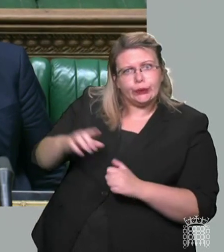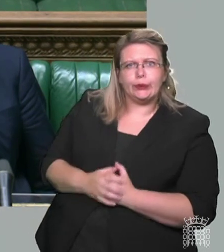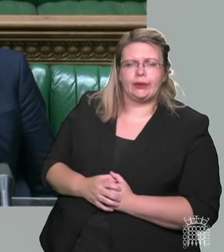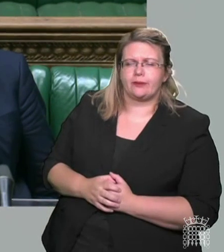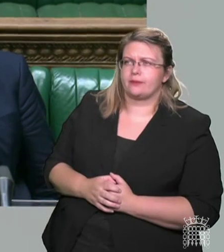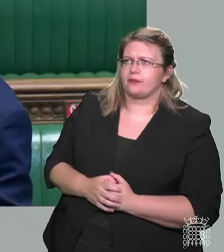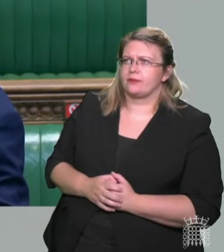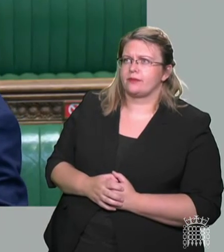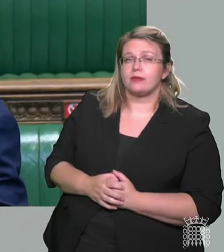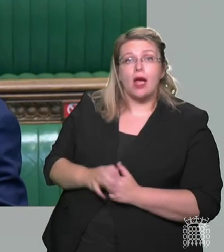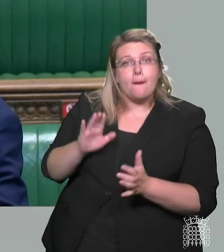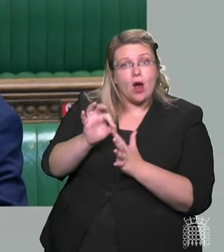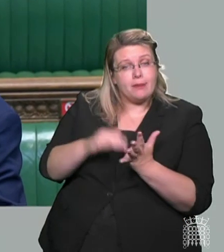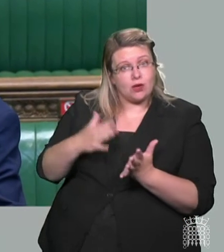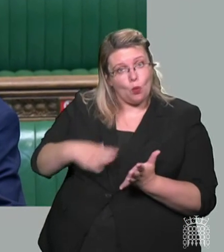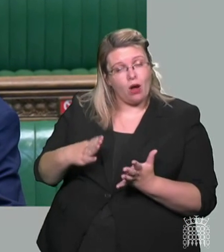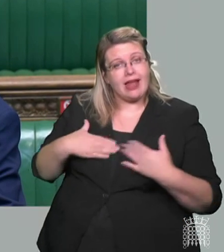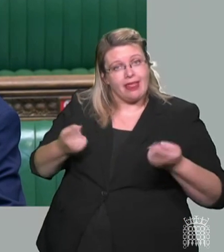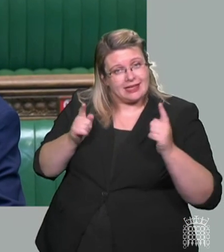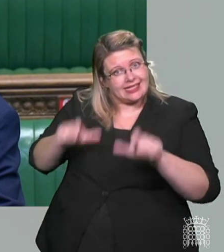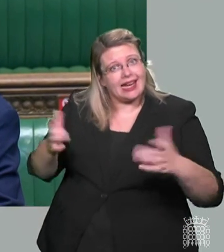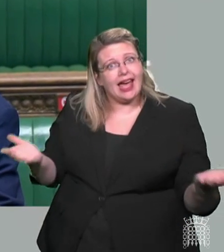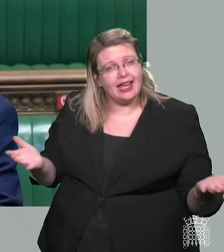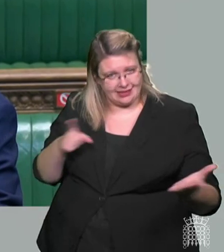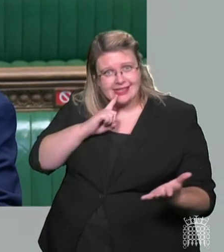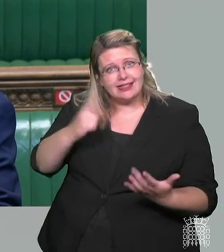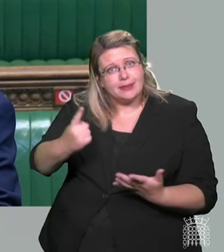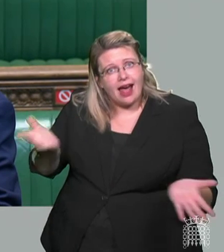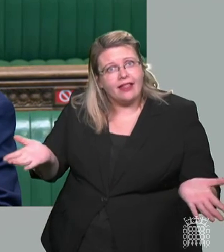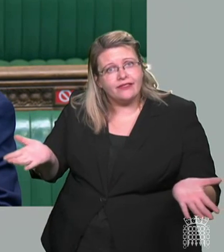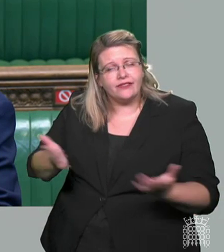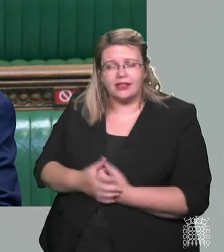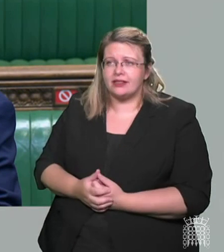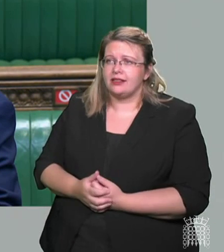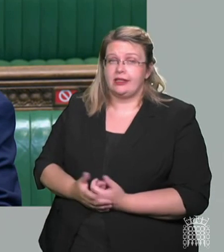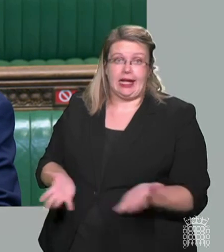Well, he would not be there if the Prime Minister had had his way; the matter was closed.